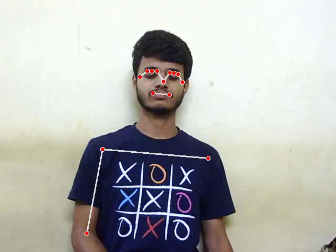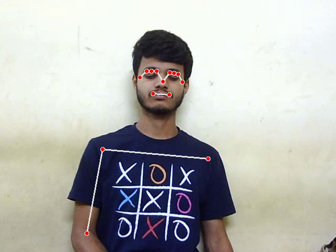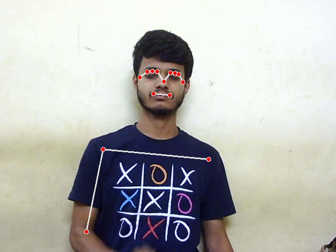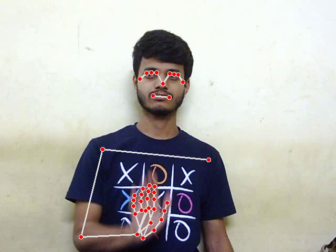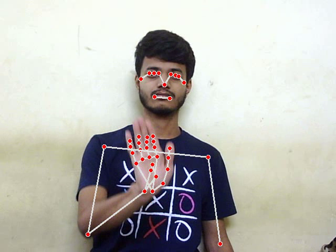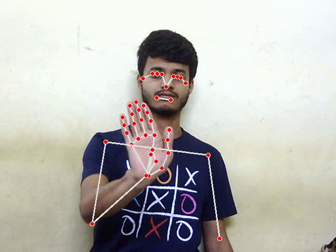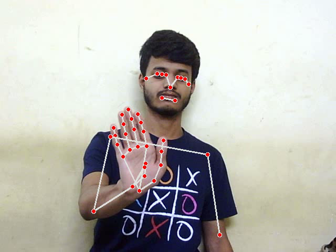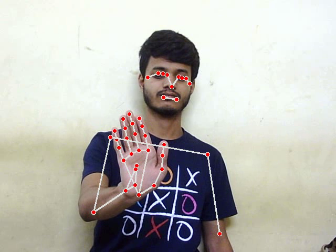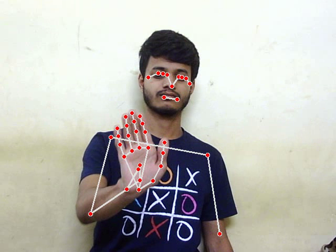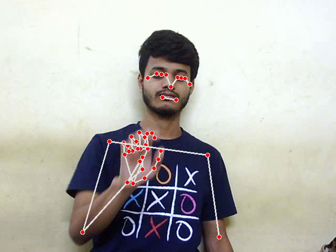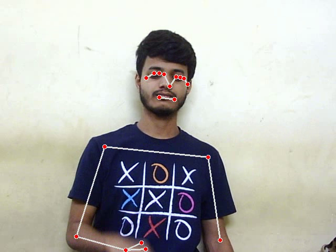your